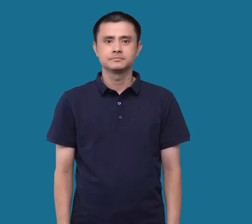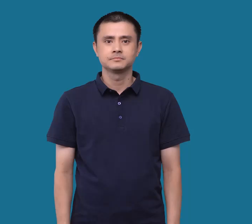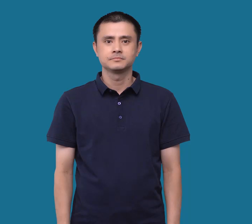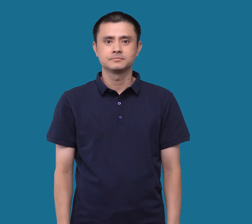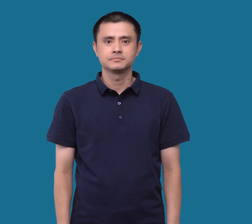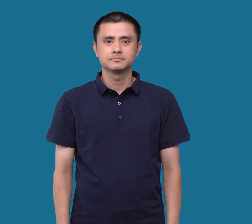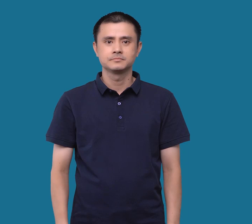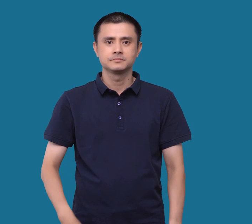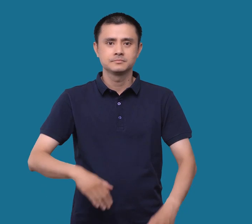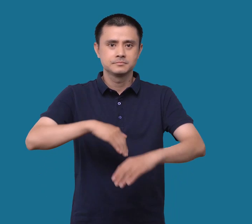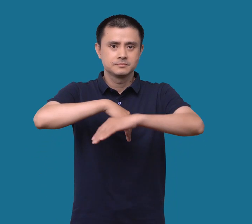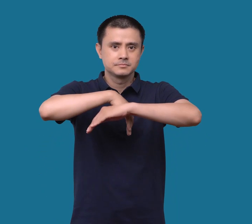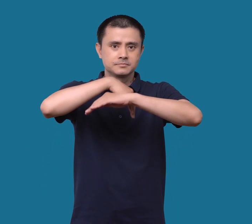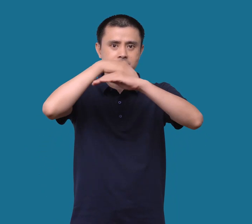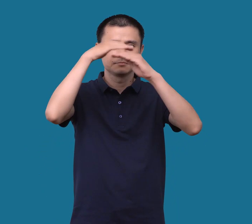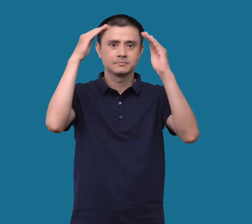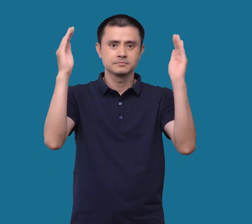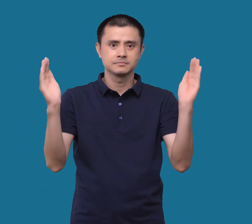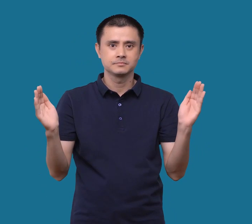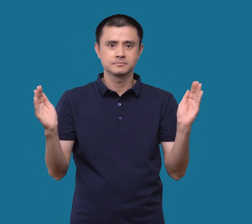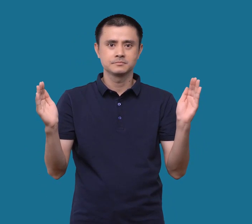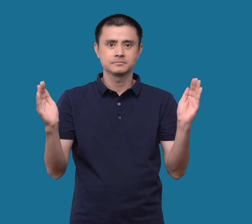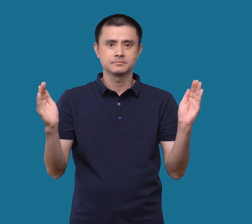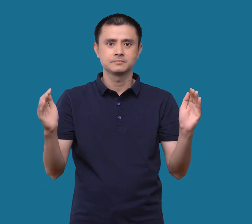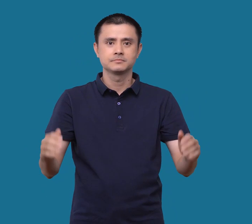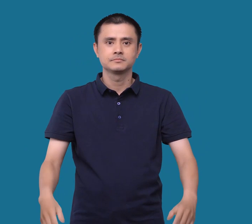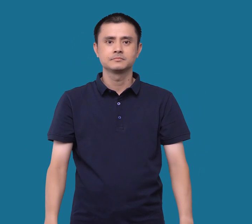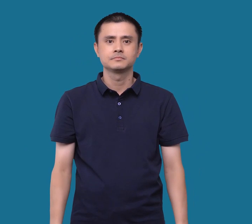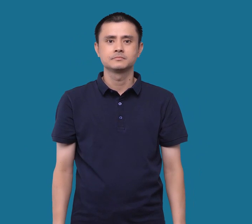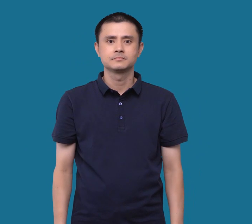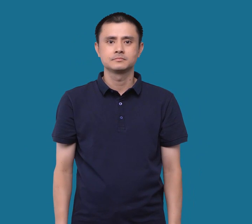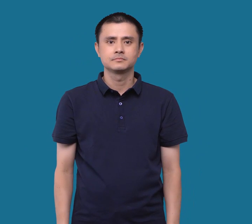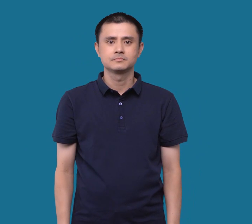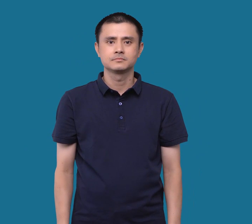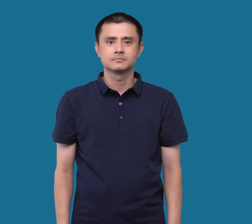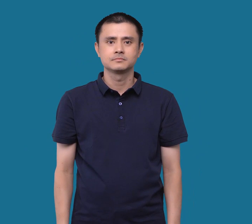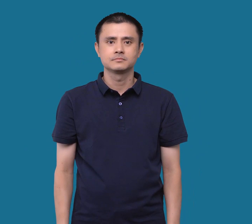cao nguyên